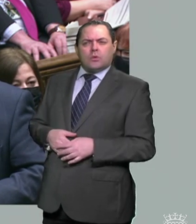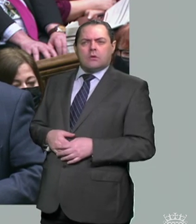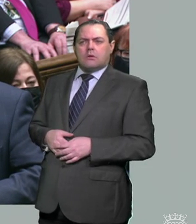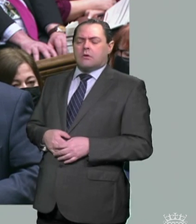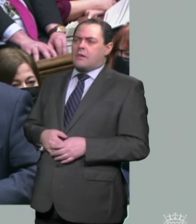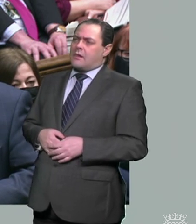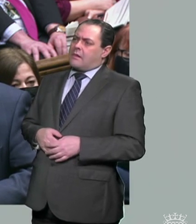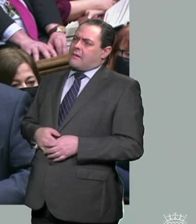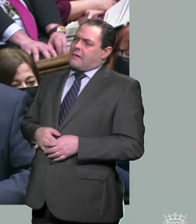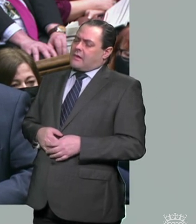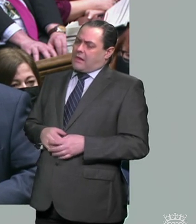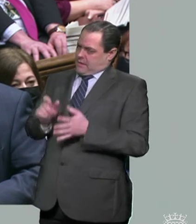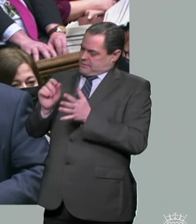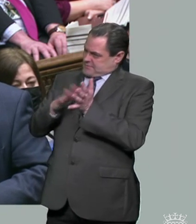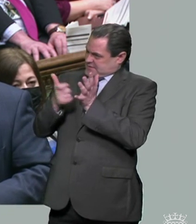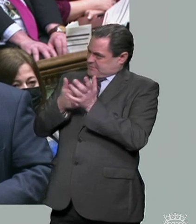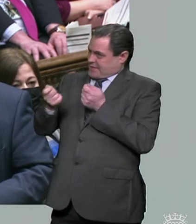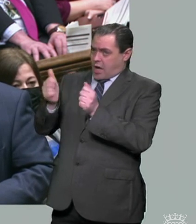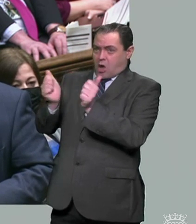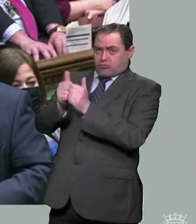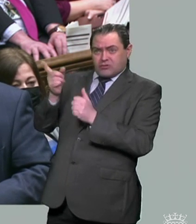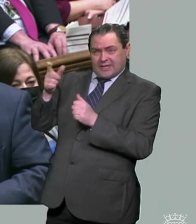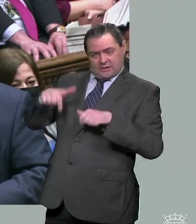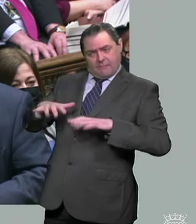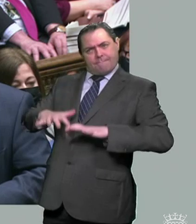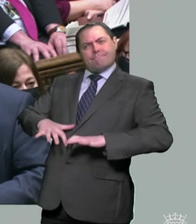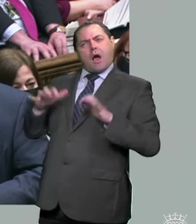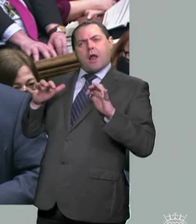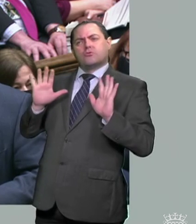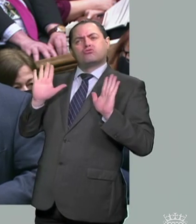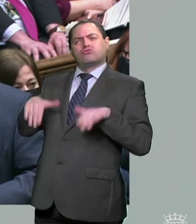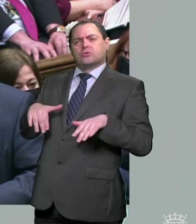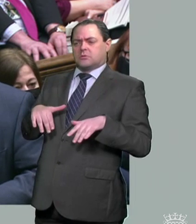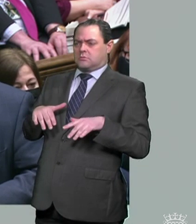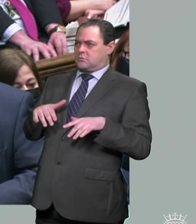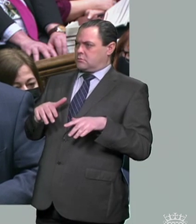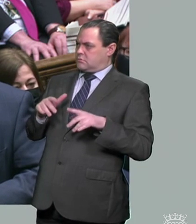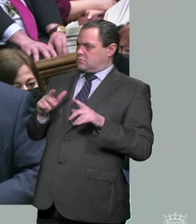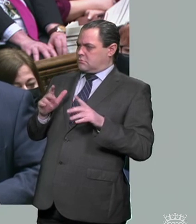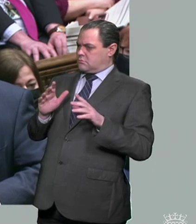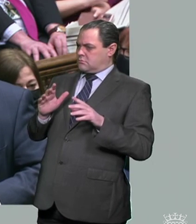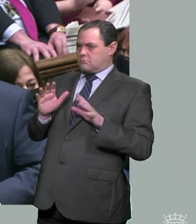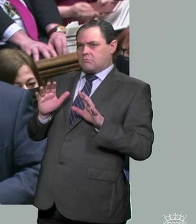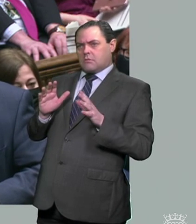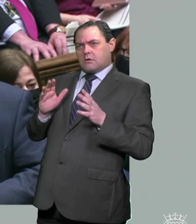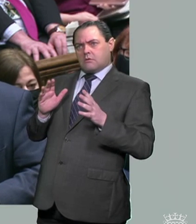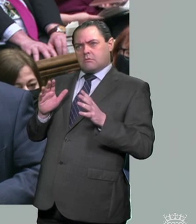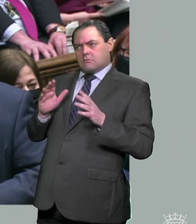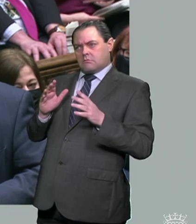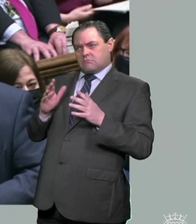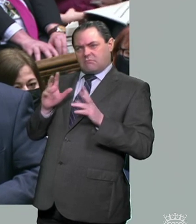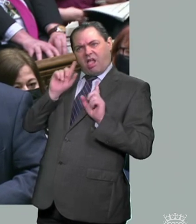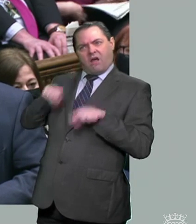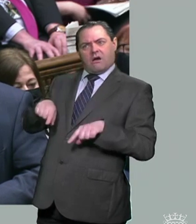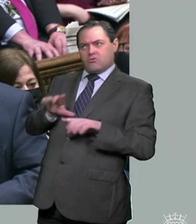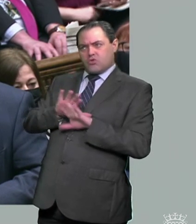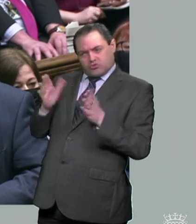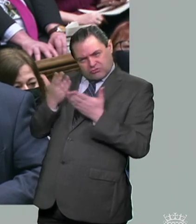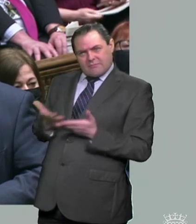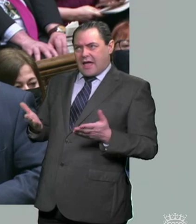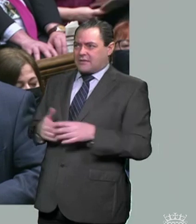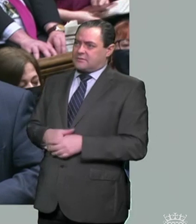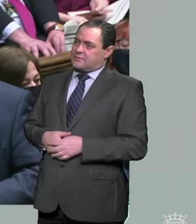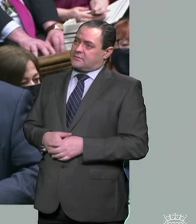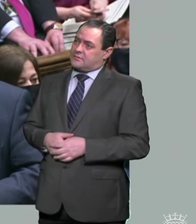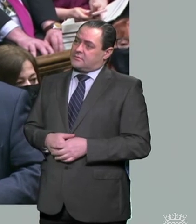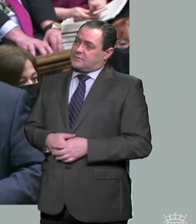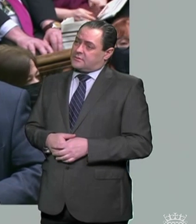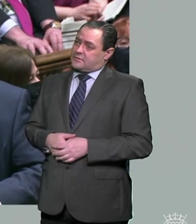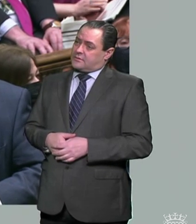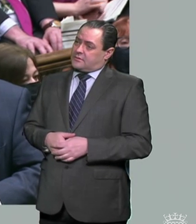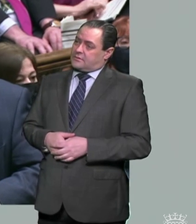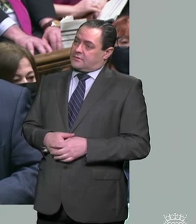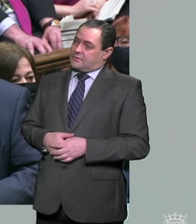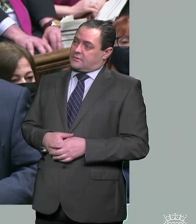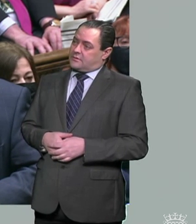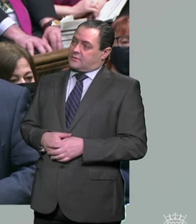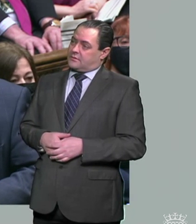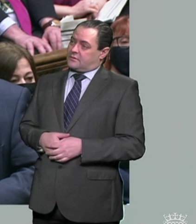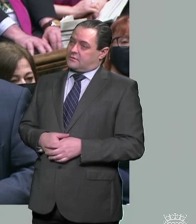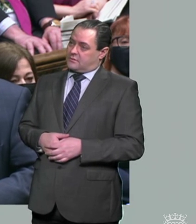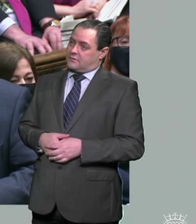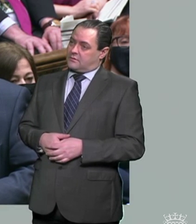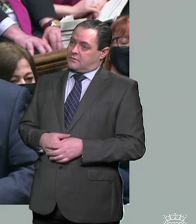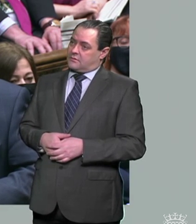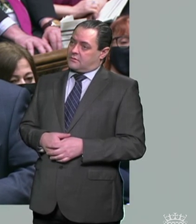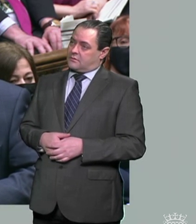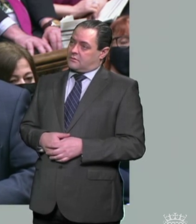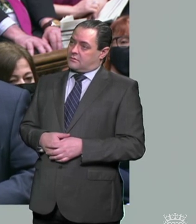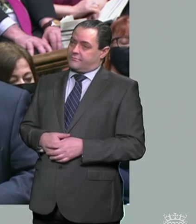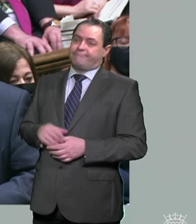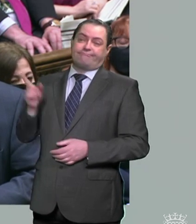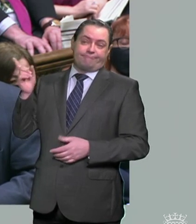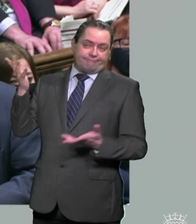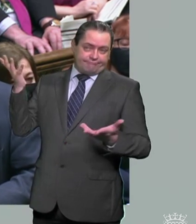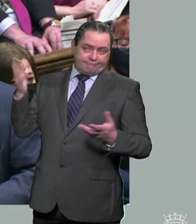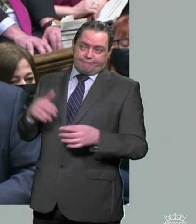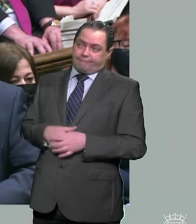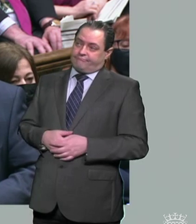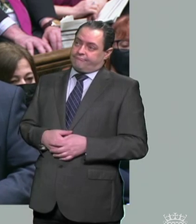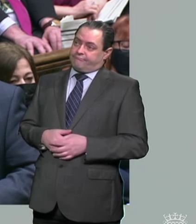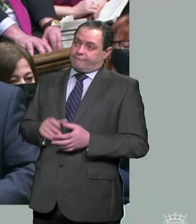Mr Speaker, you will agree that the House should not be treated with contempt, so can the Prime Minister— Here we go again.